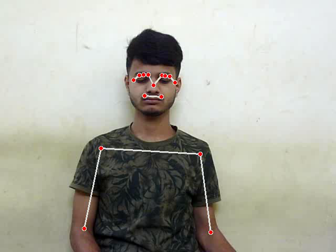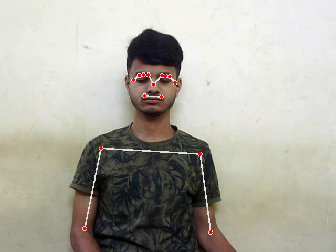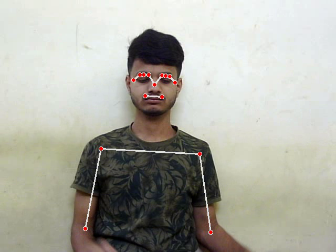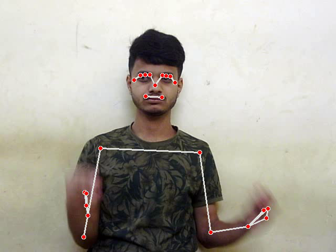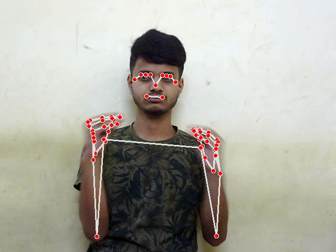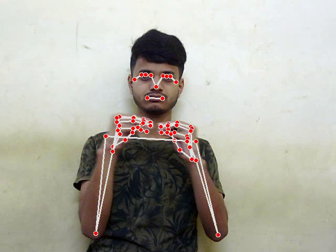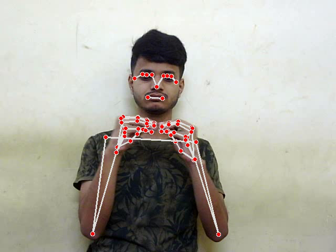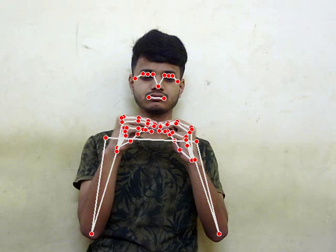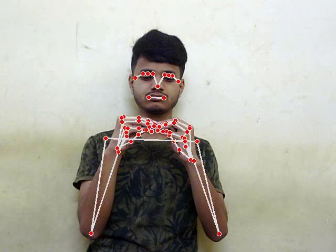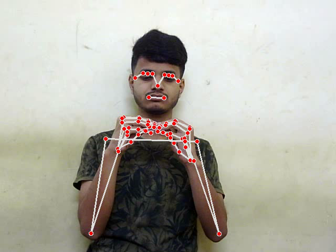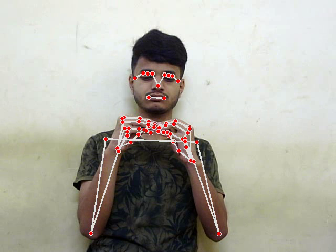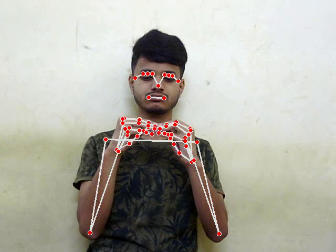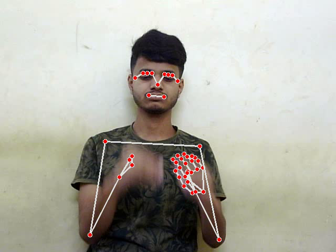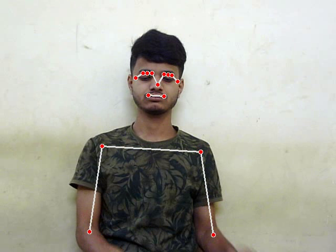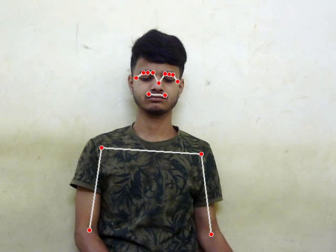more